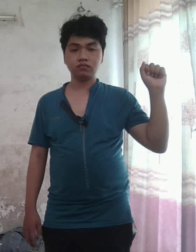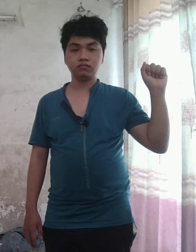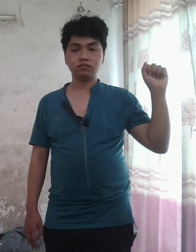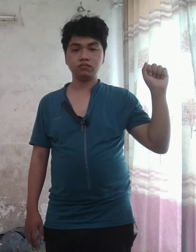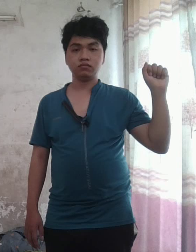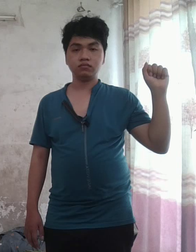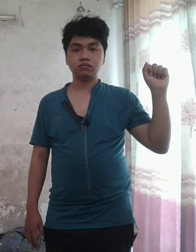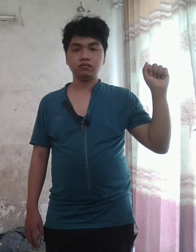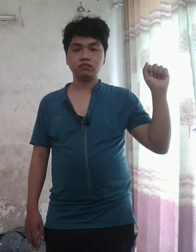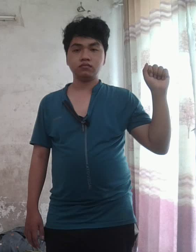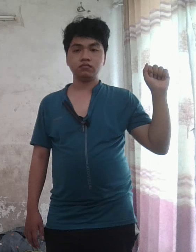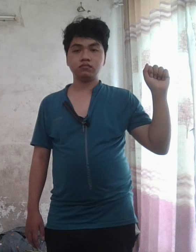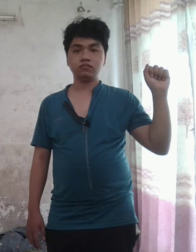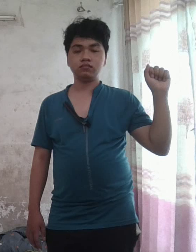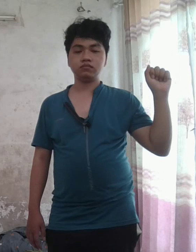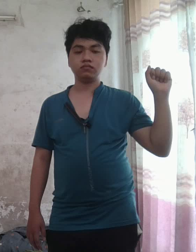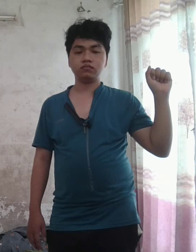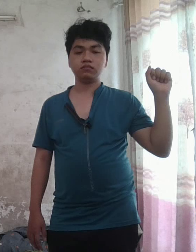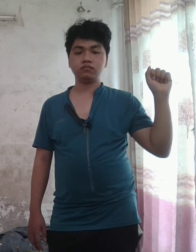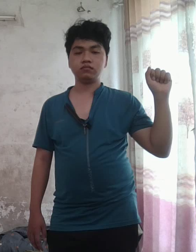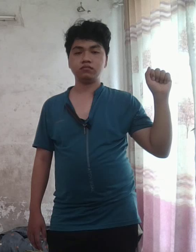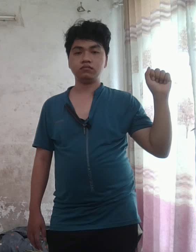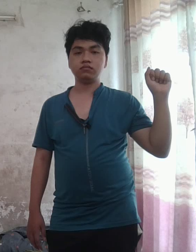a